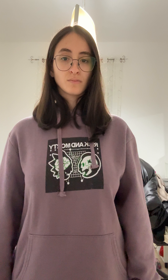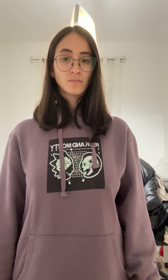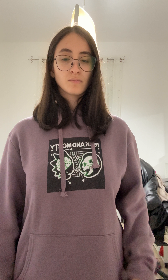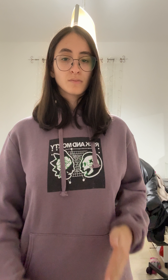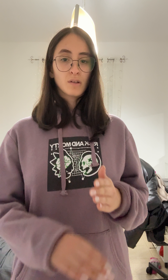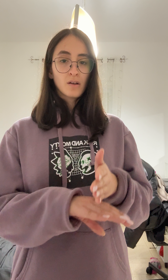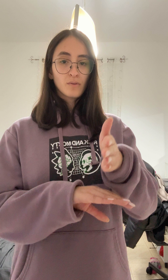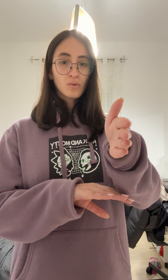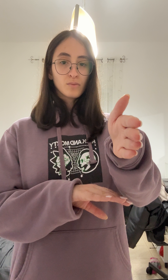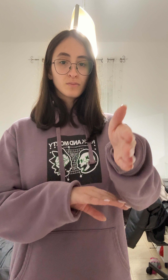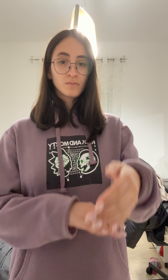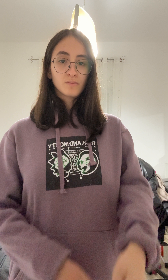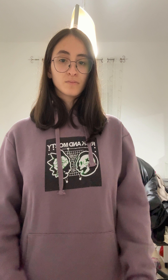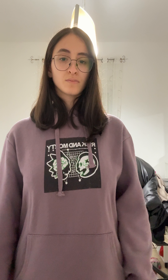לבוא